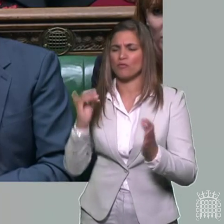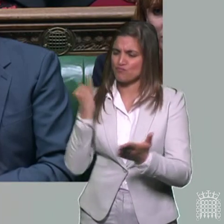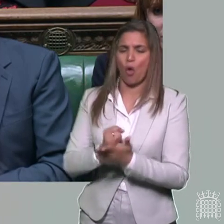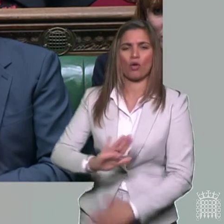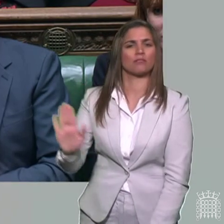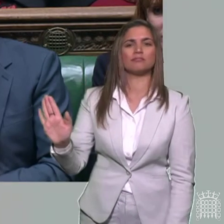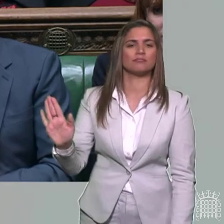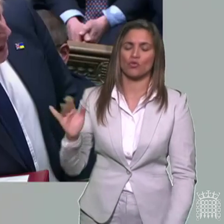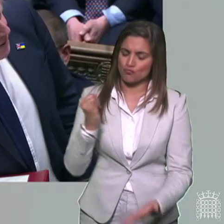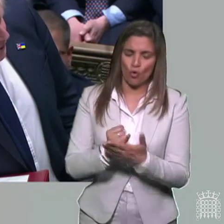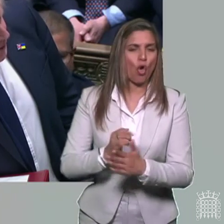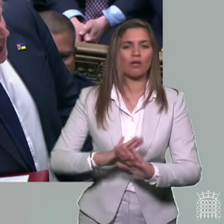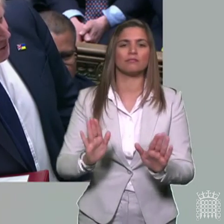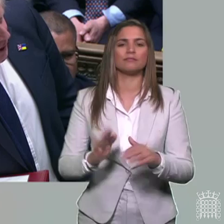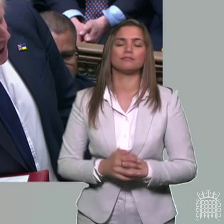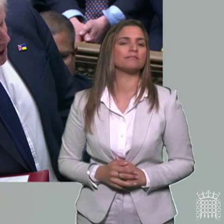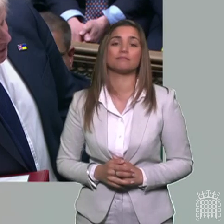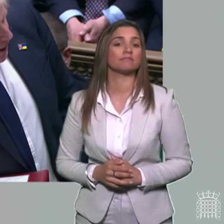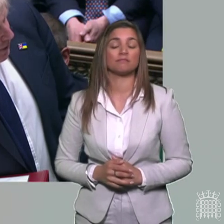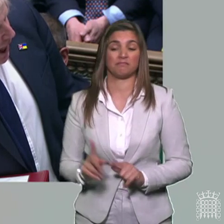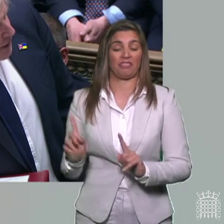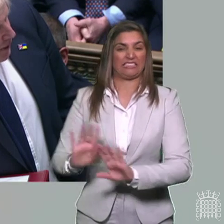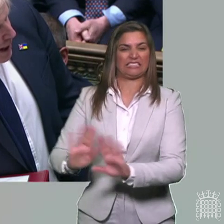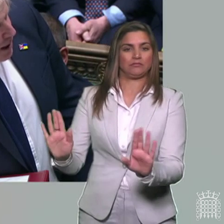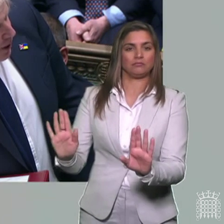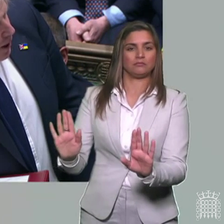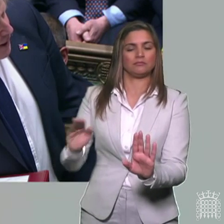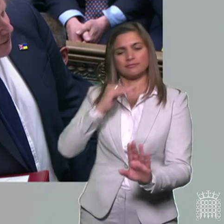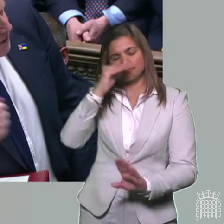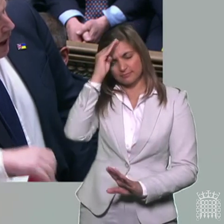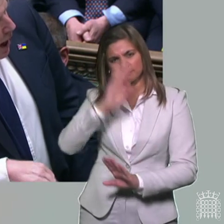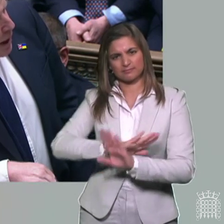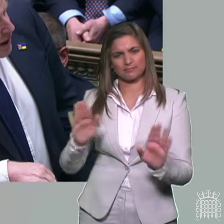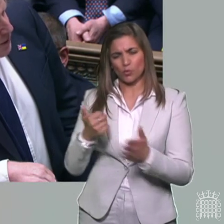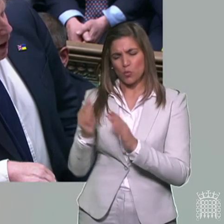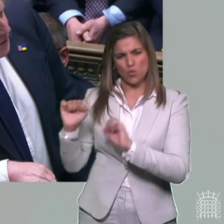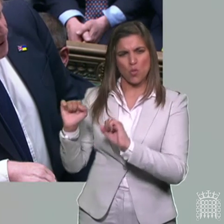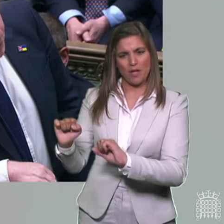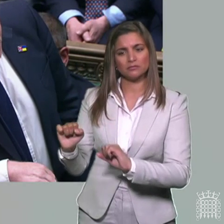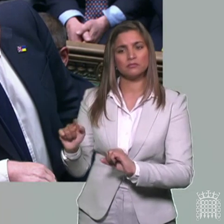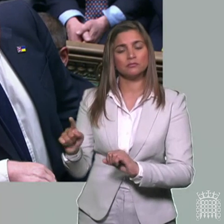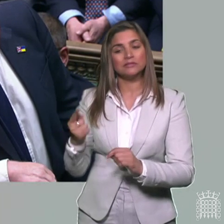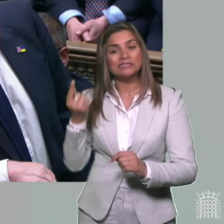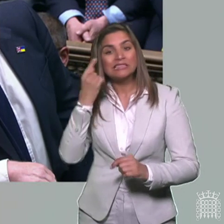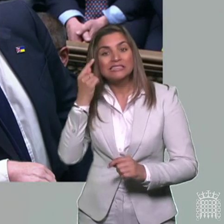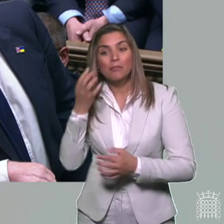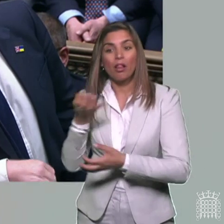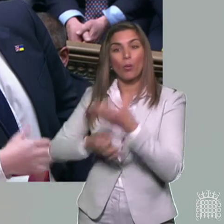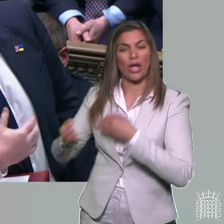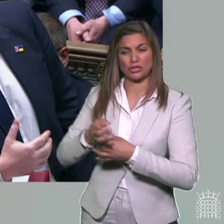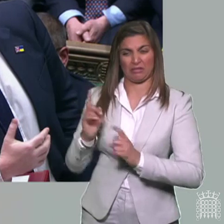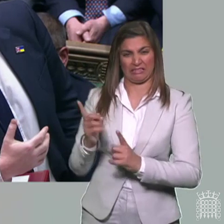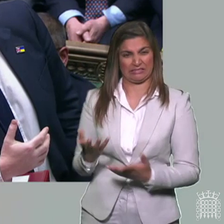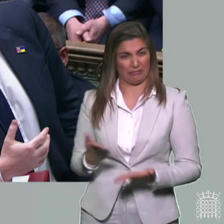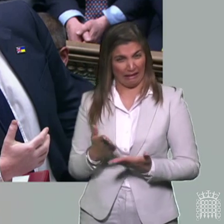He is completely wrong. That is the limit of his willingness to ask sensible questions today.